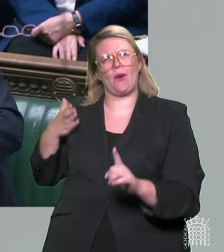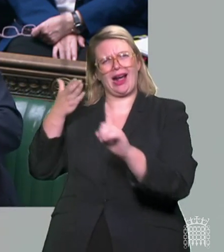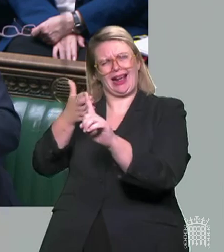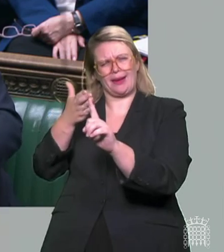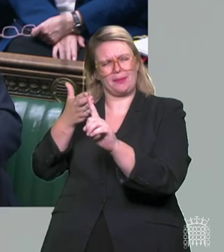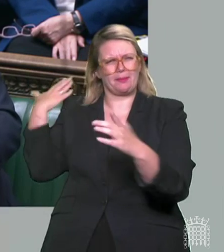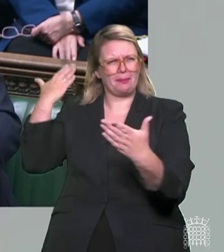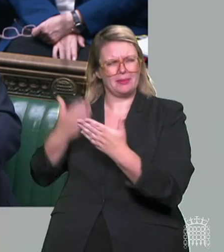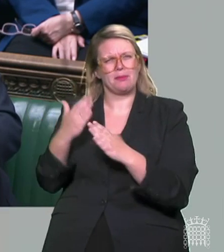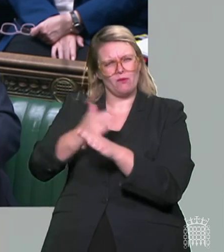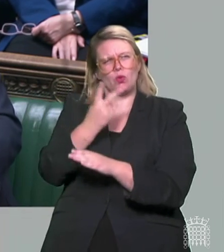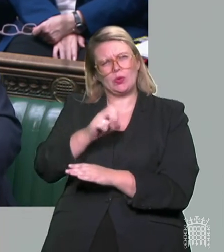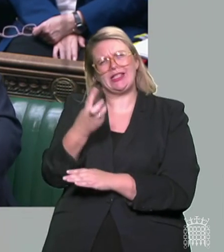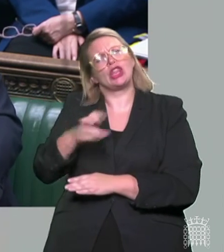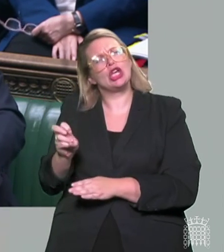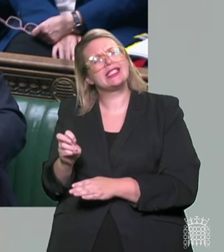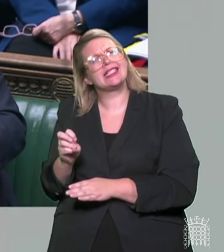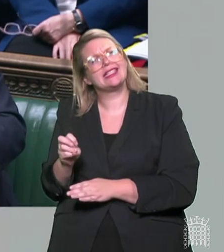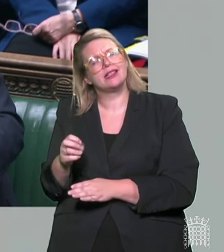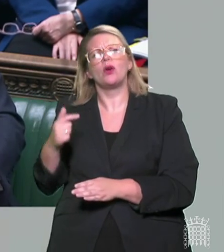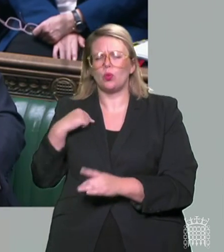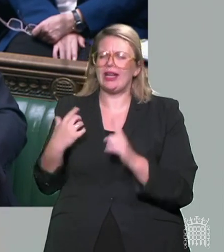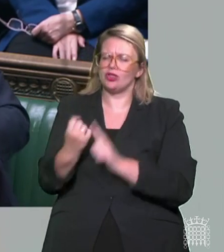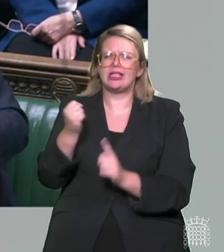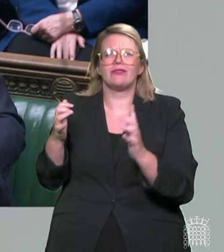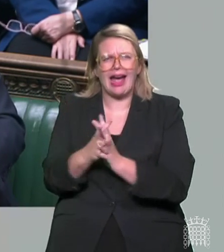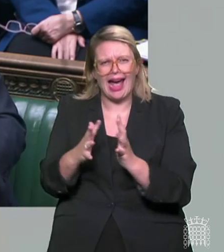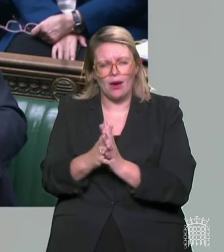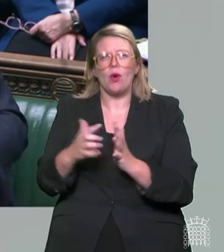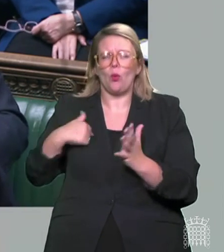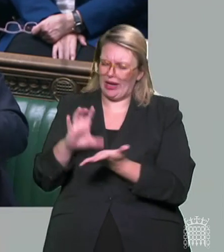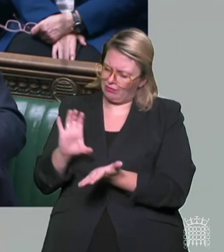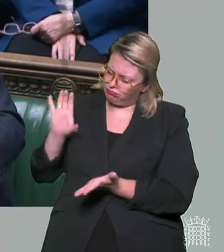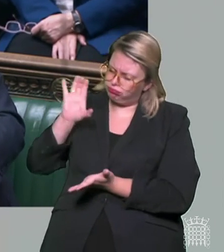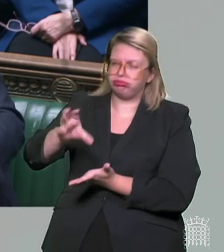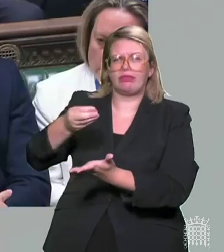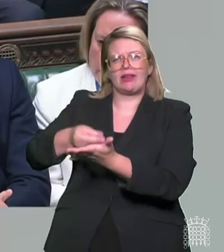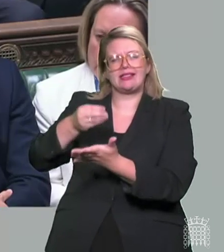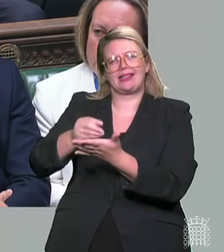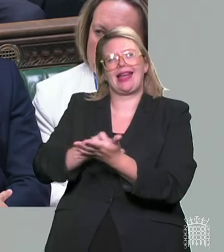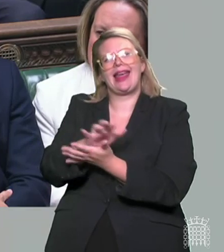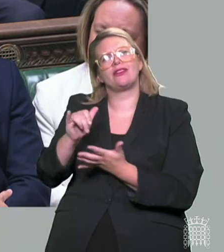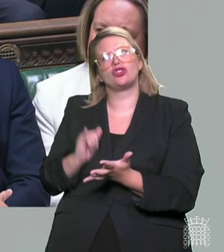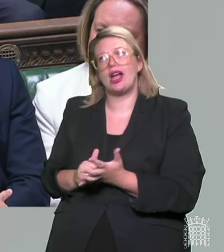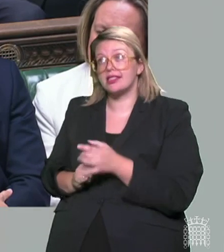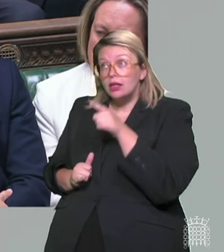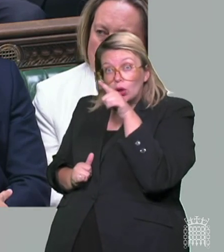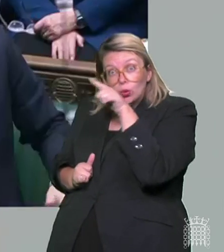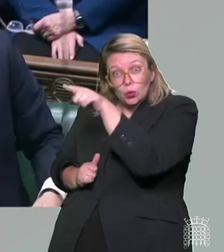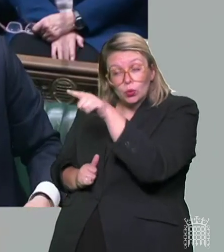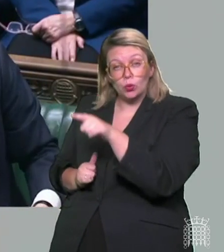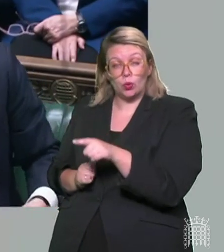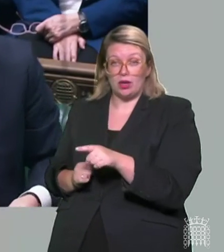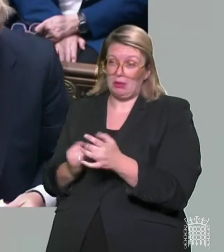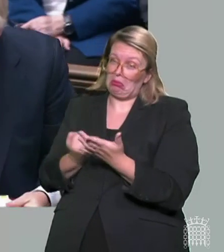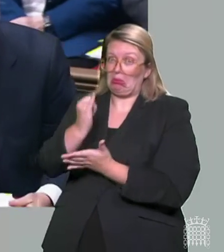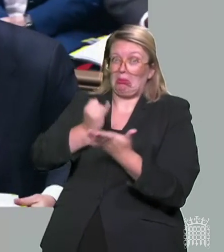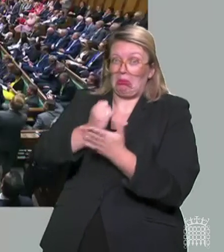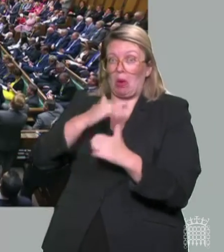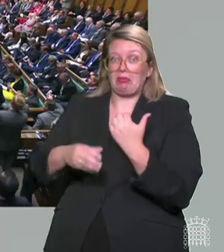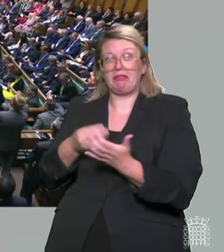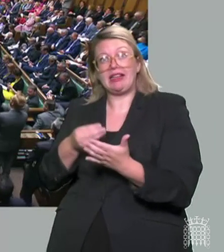The only reason we can do that is because we are putting the funding into our NHS that he and his party opposed.